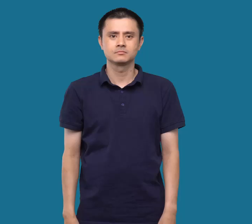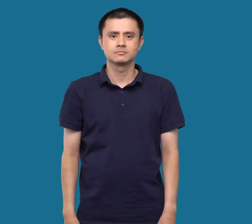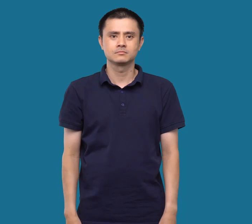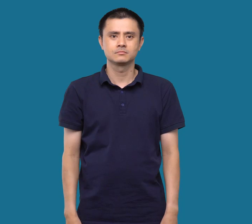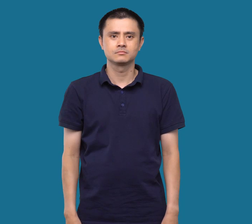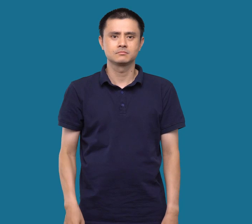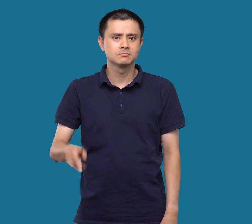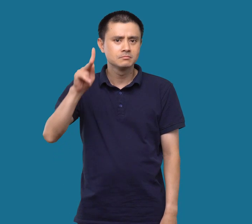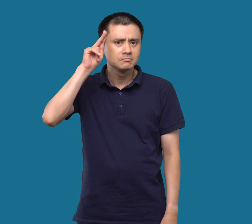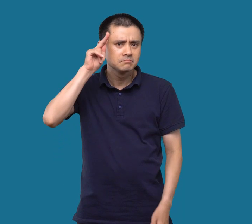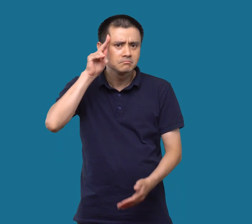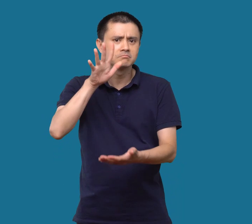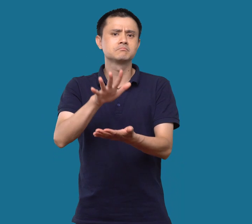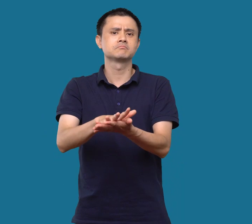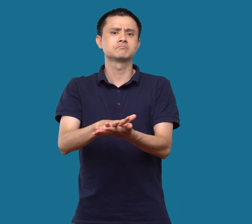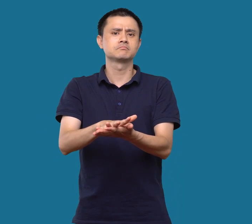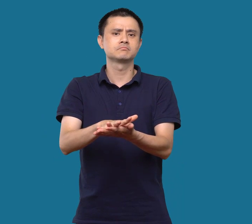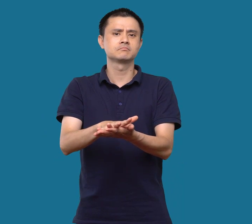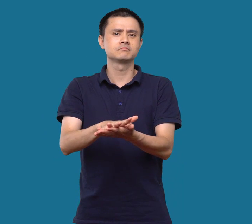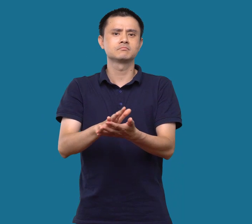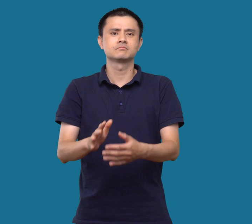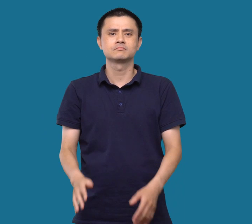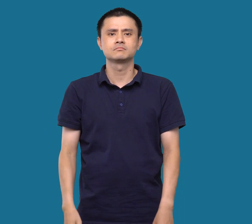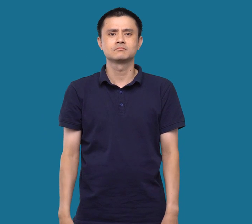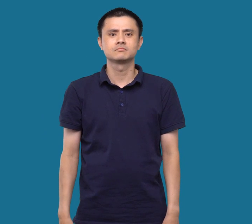kinh nghiệm